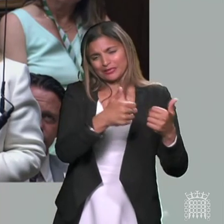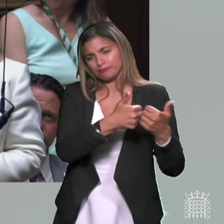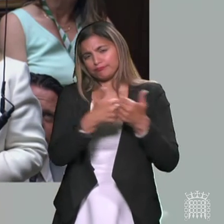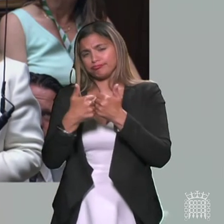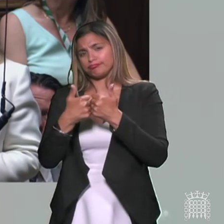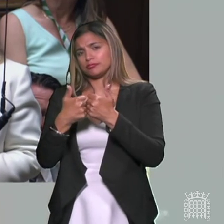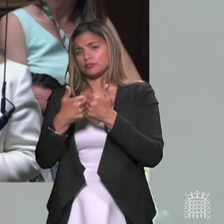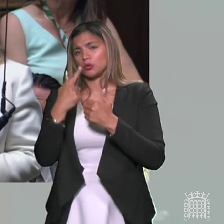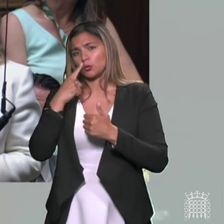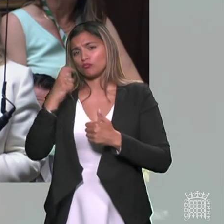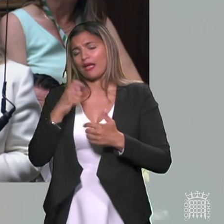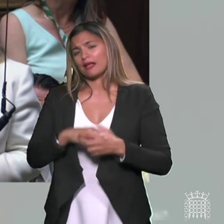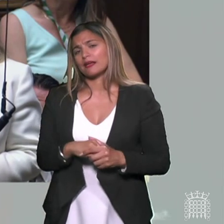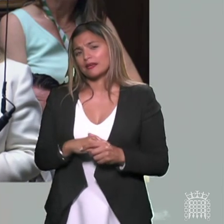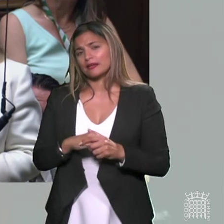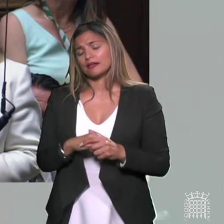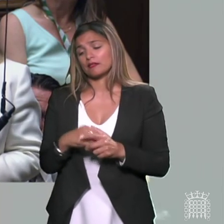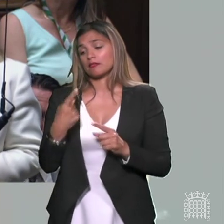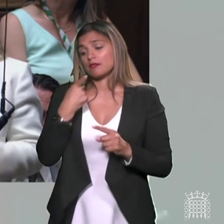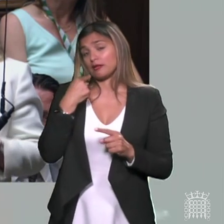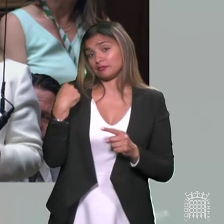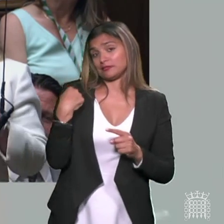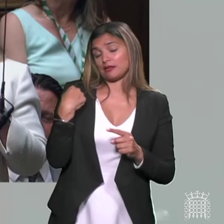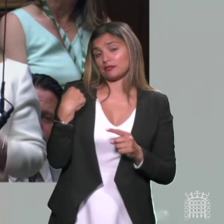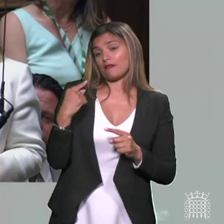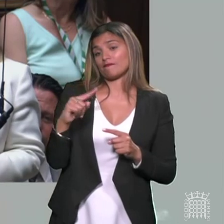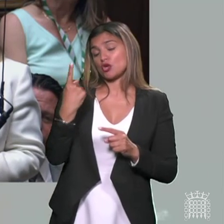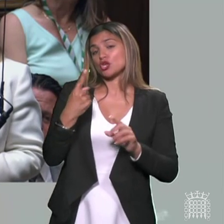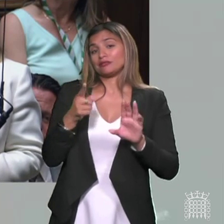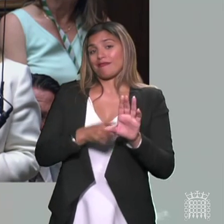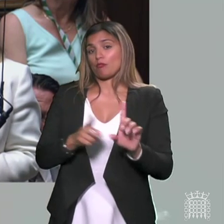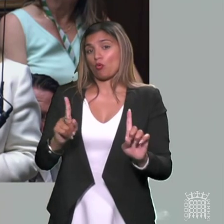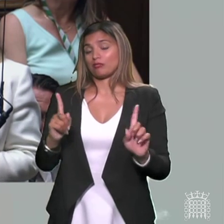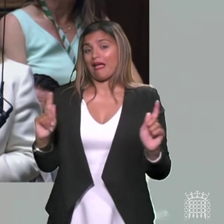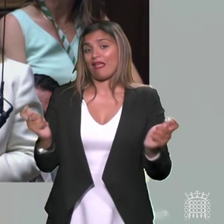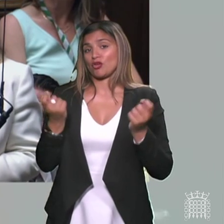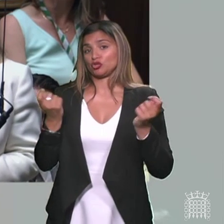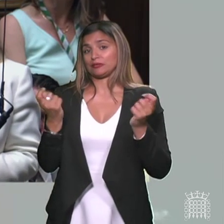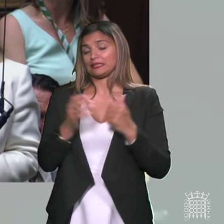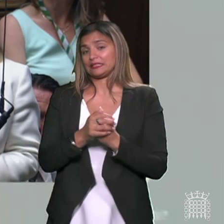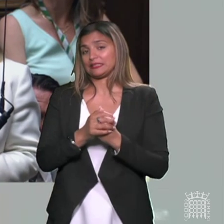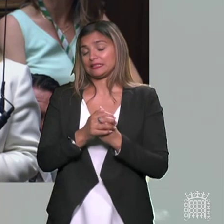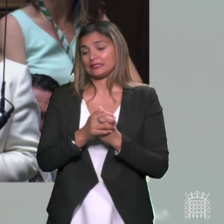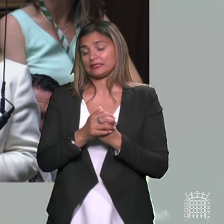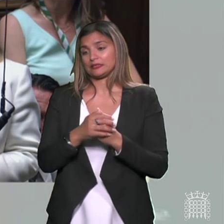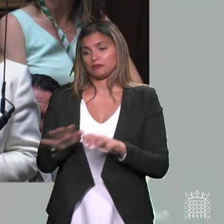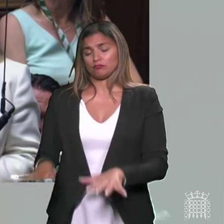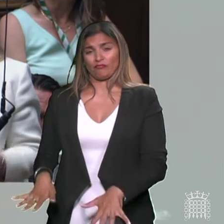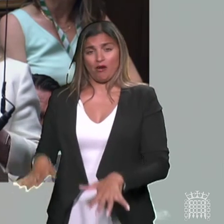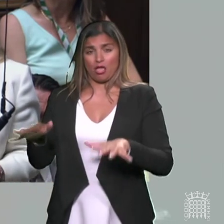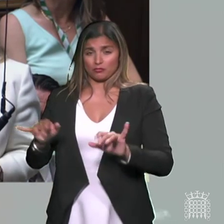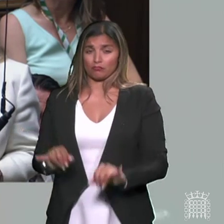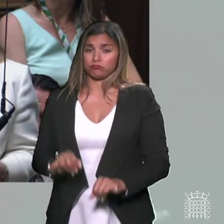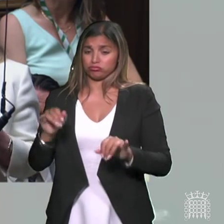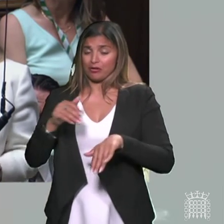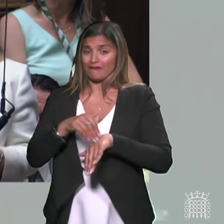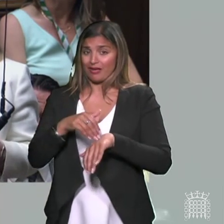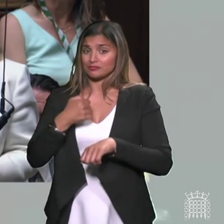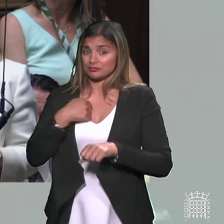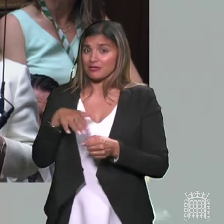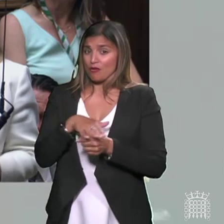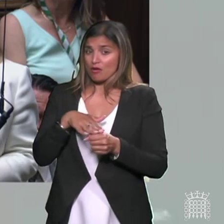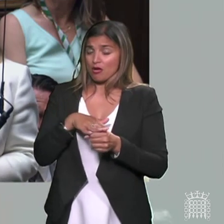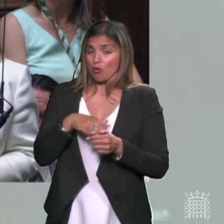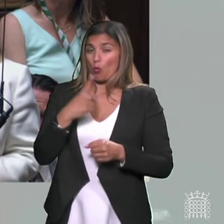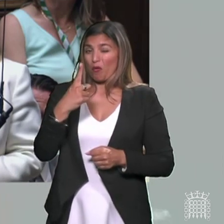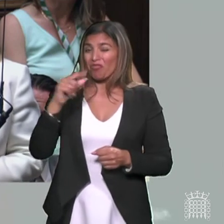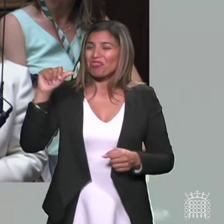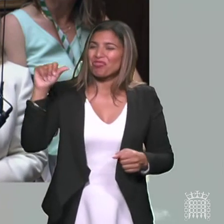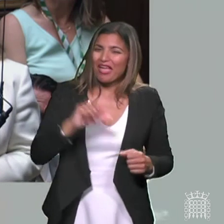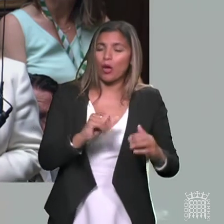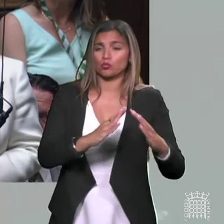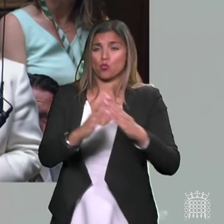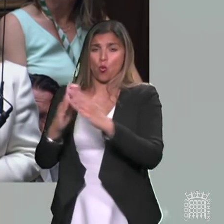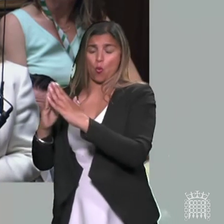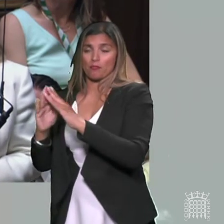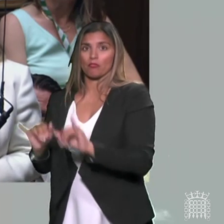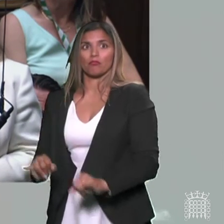Yesterday was the first anniversary of the devastating flooding that affected more than 1,000 homes in my constituency.